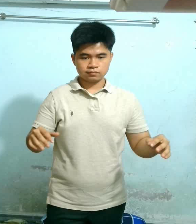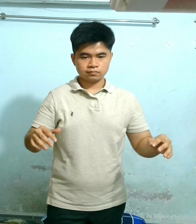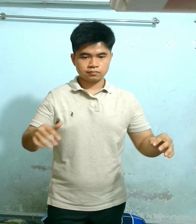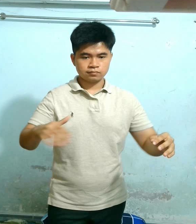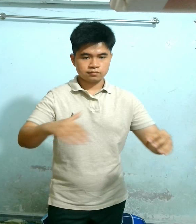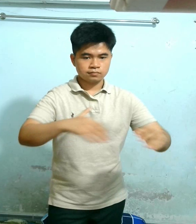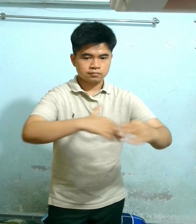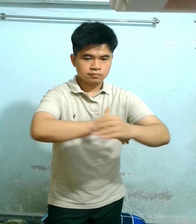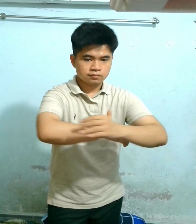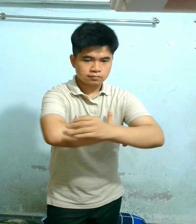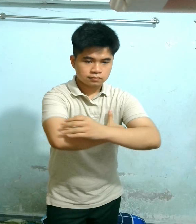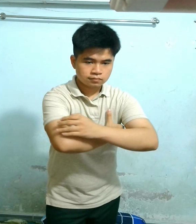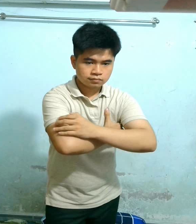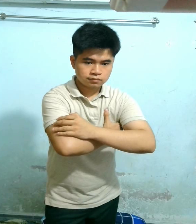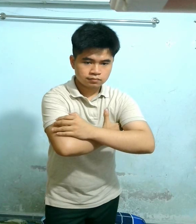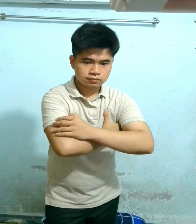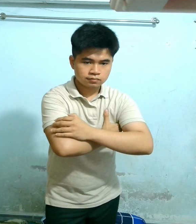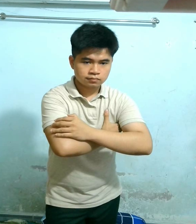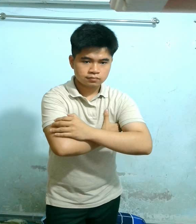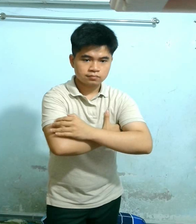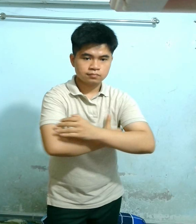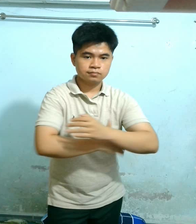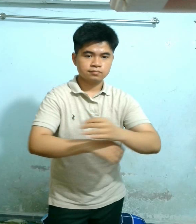om